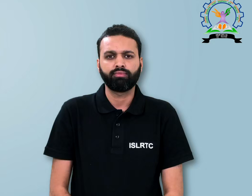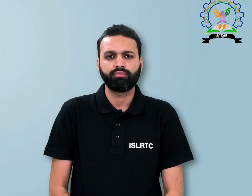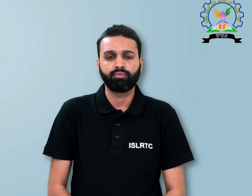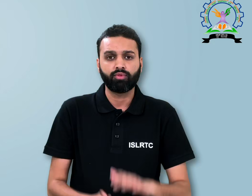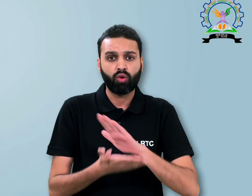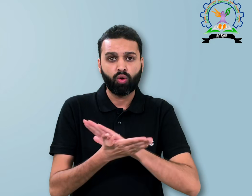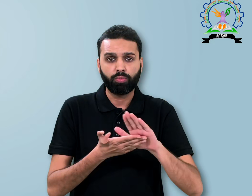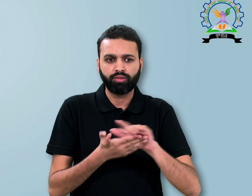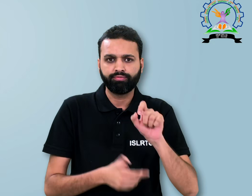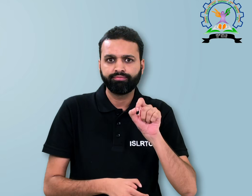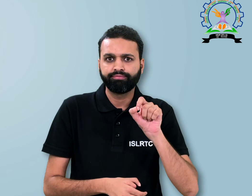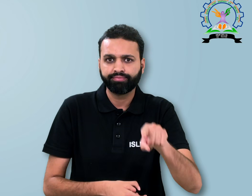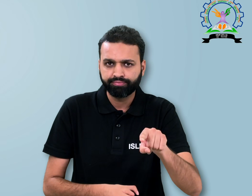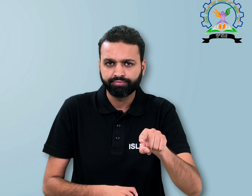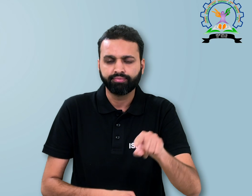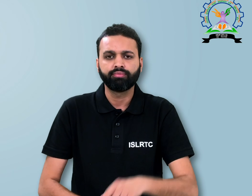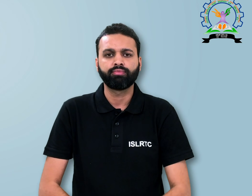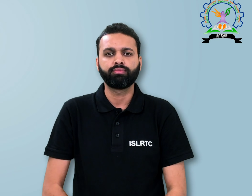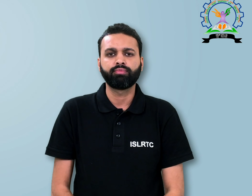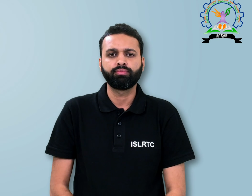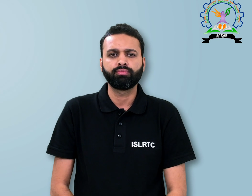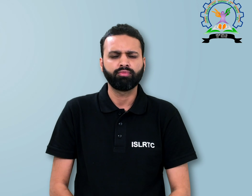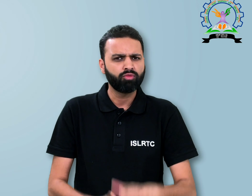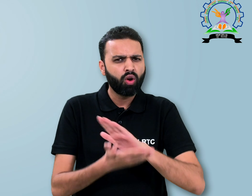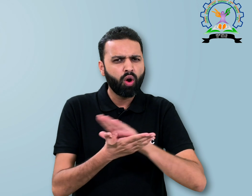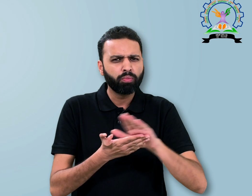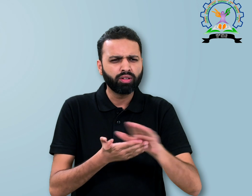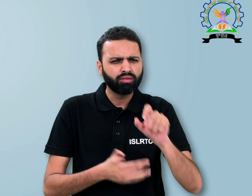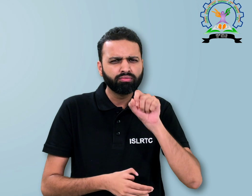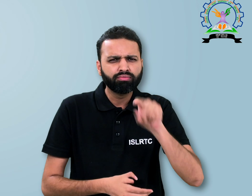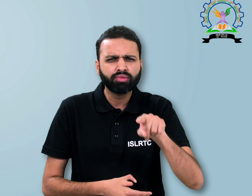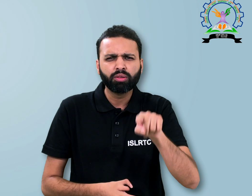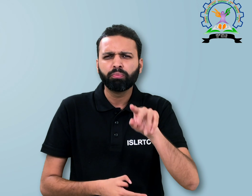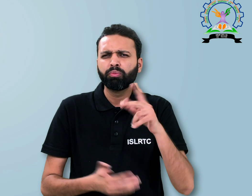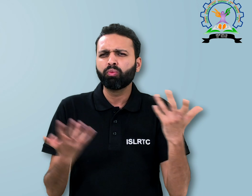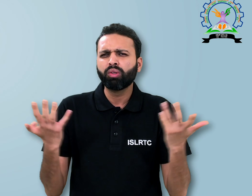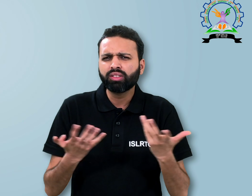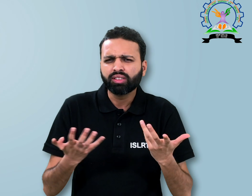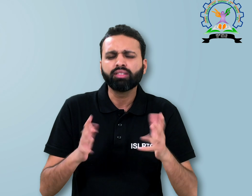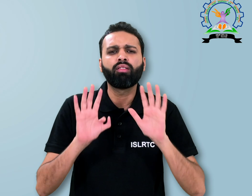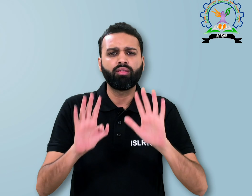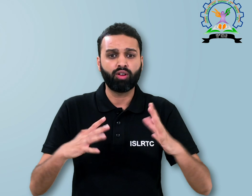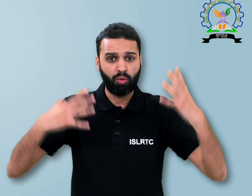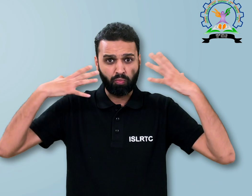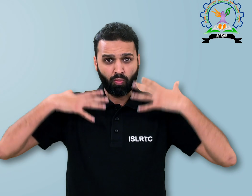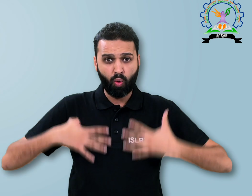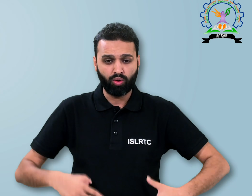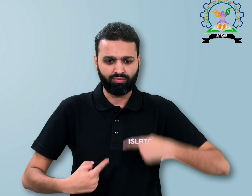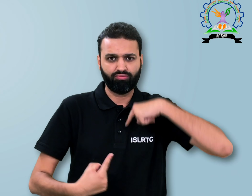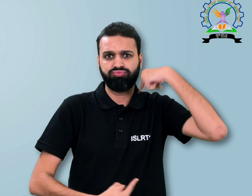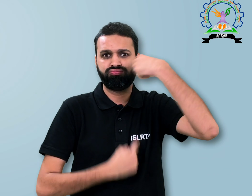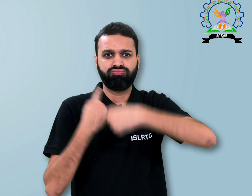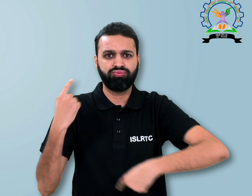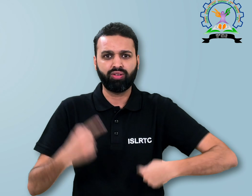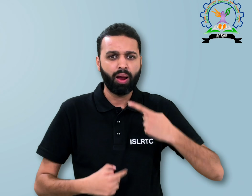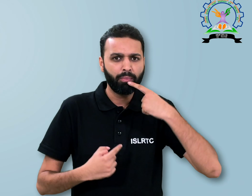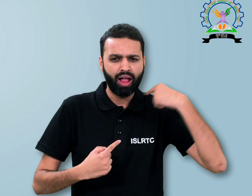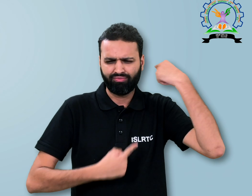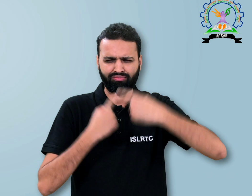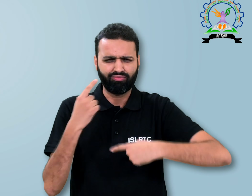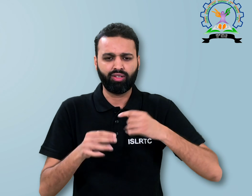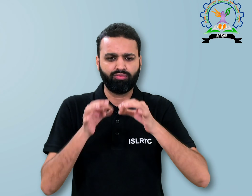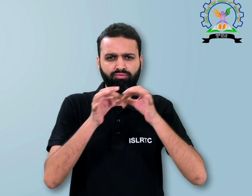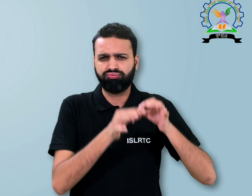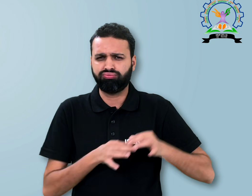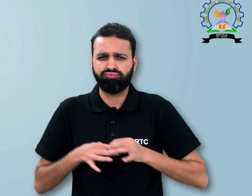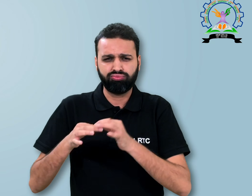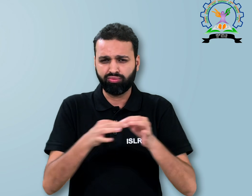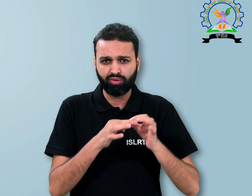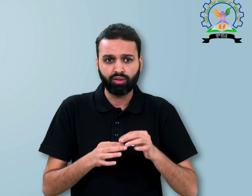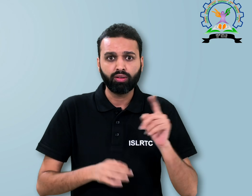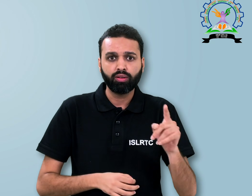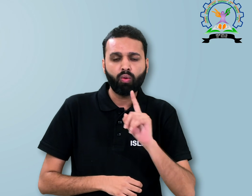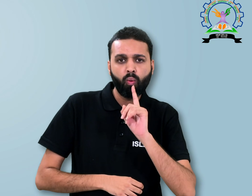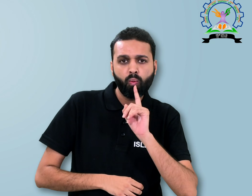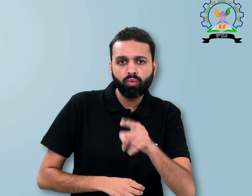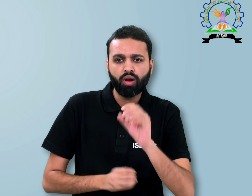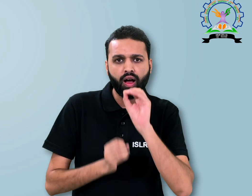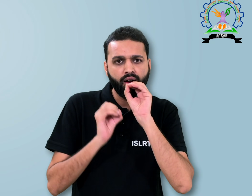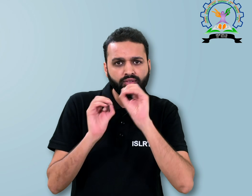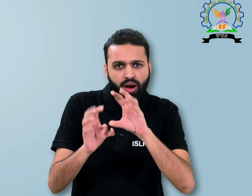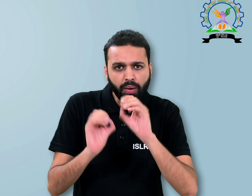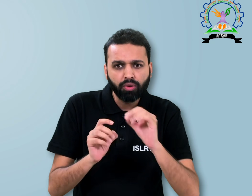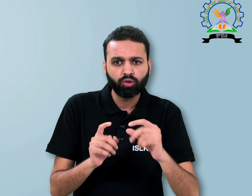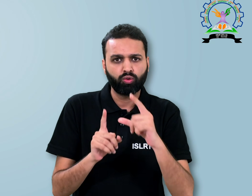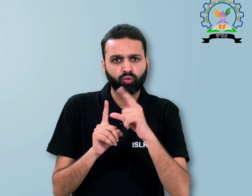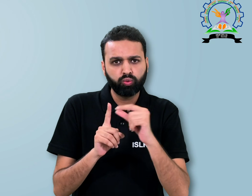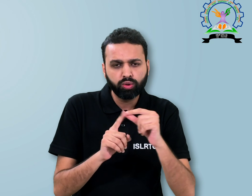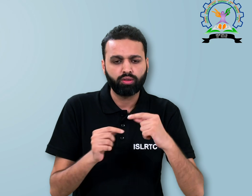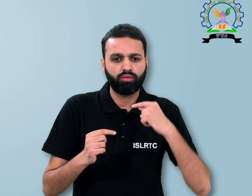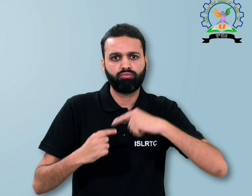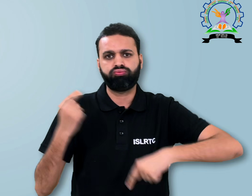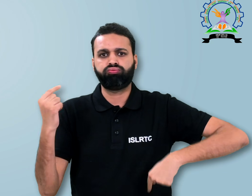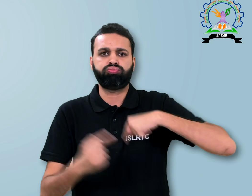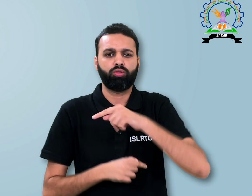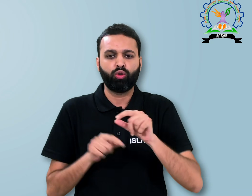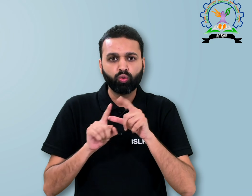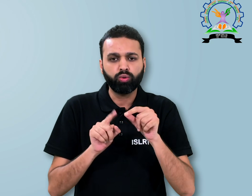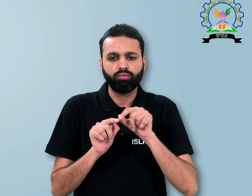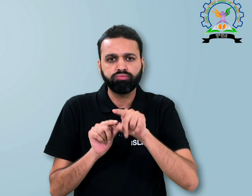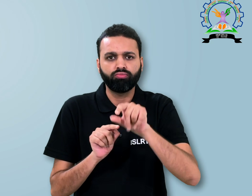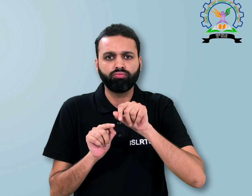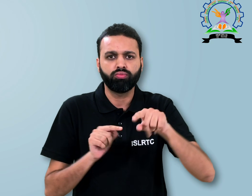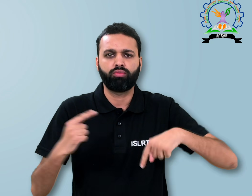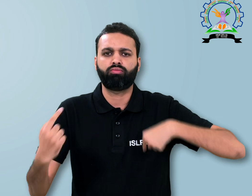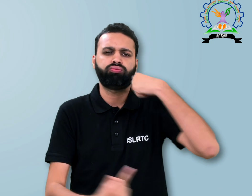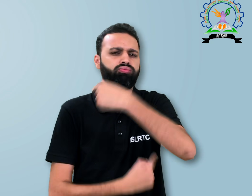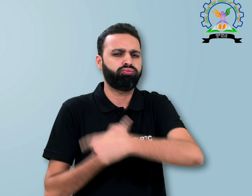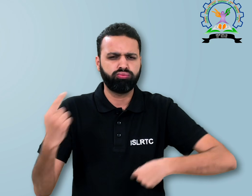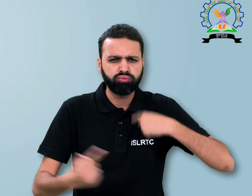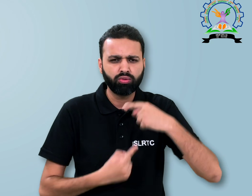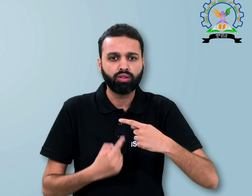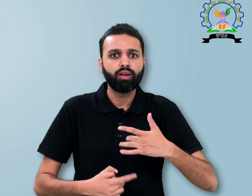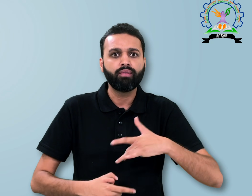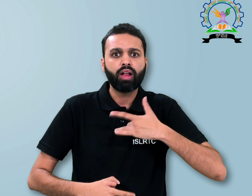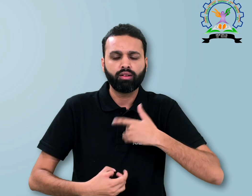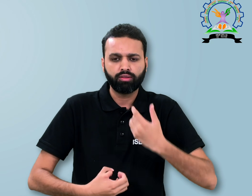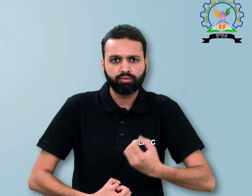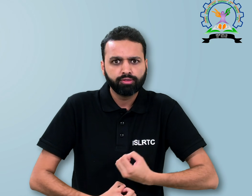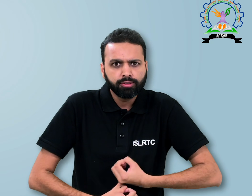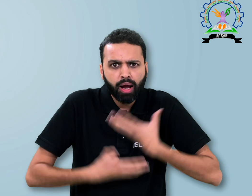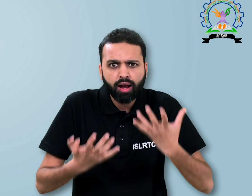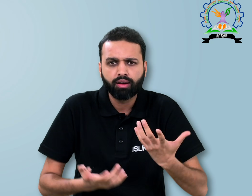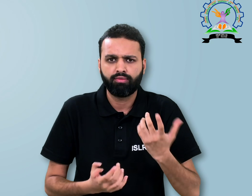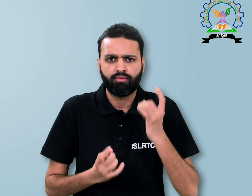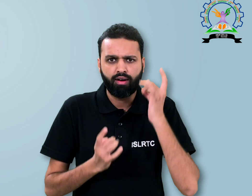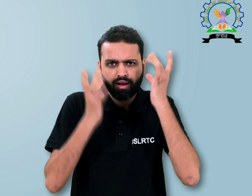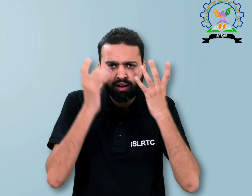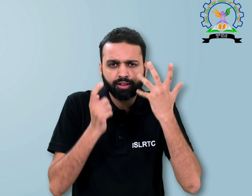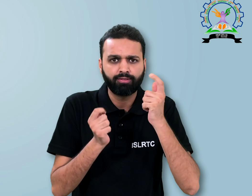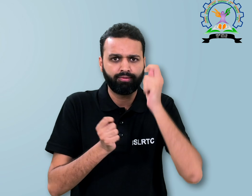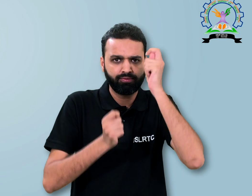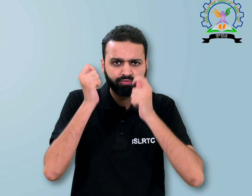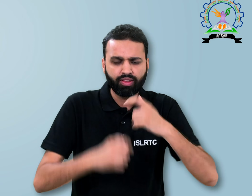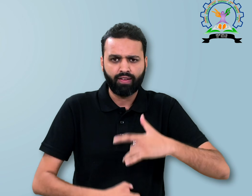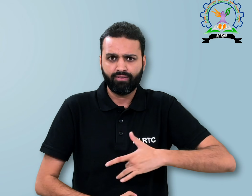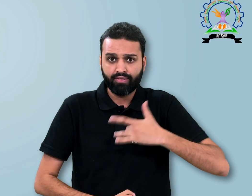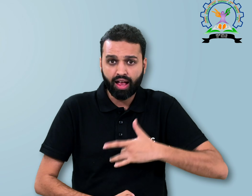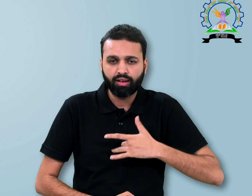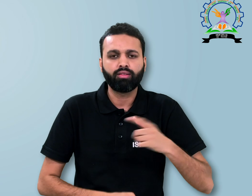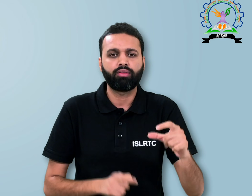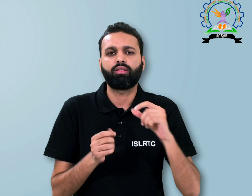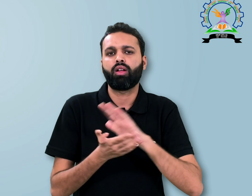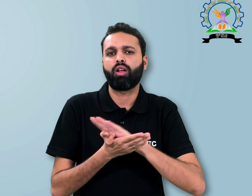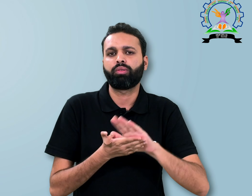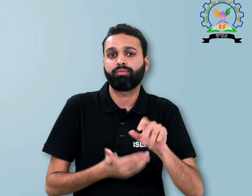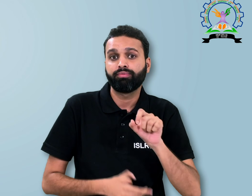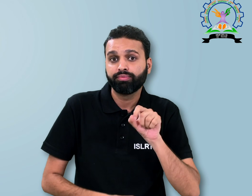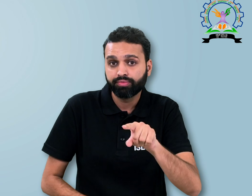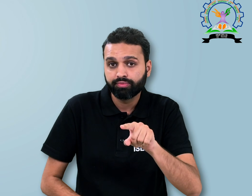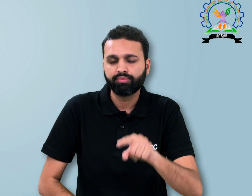Hormones Hormones are chemical substances that act like messenger molecules in the body that coordinate different functions in the body.